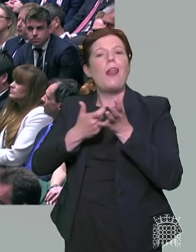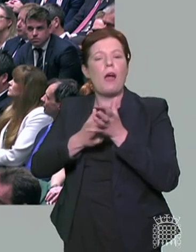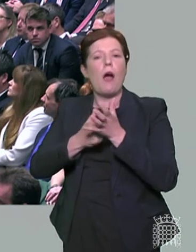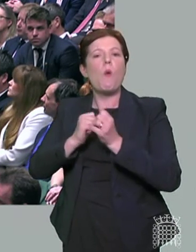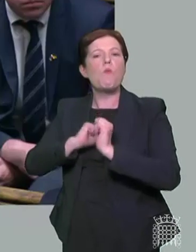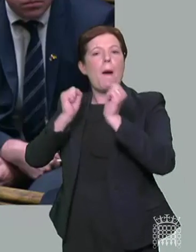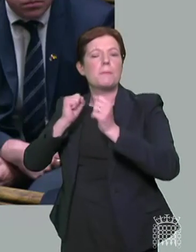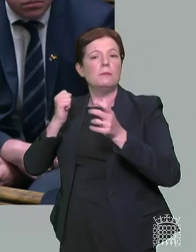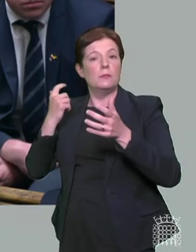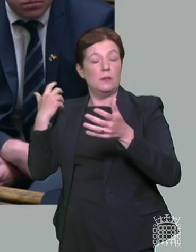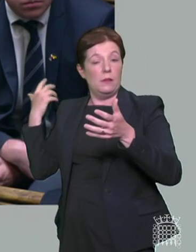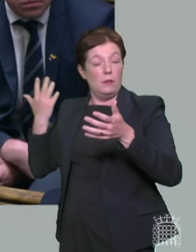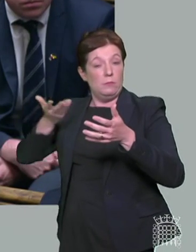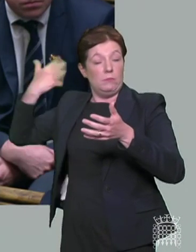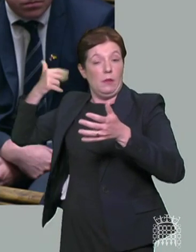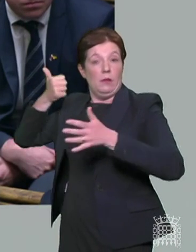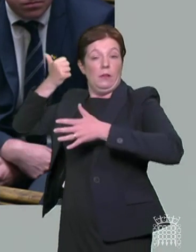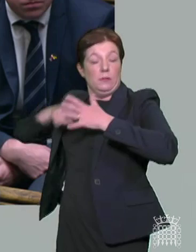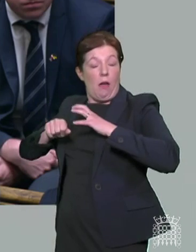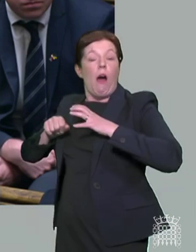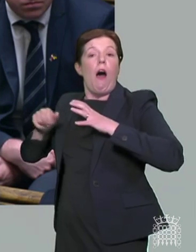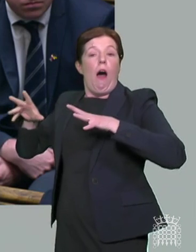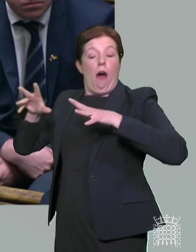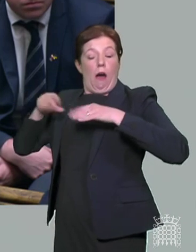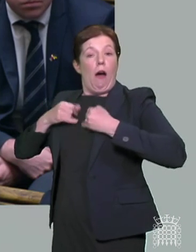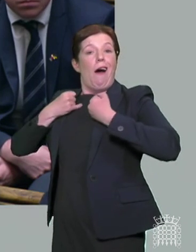They have lived with the consequences of that service to our nation ever since.